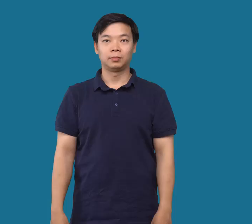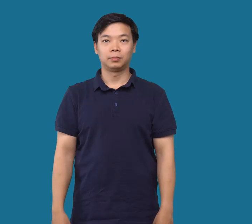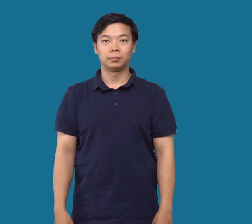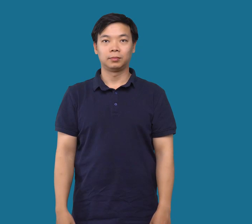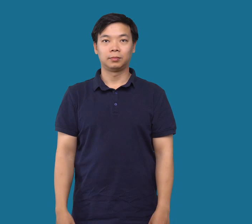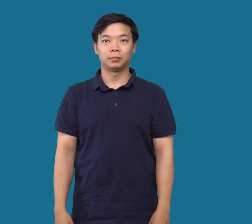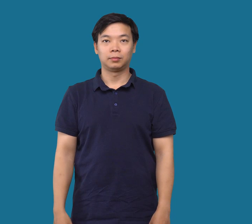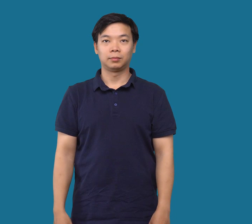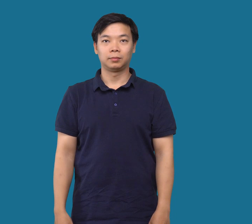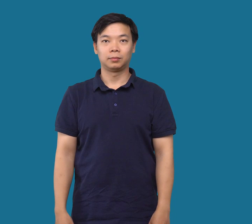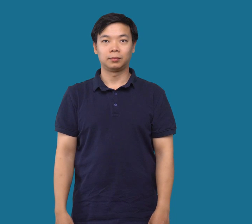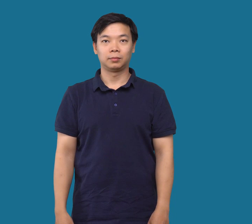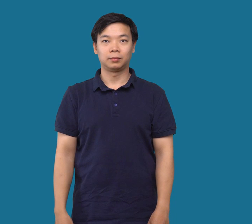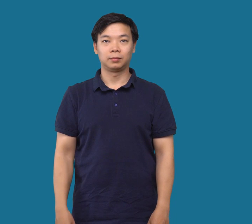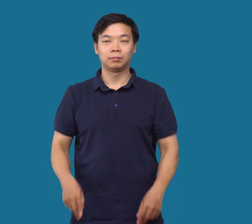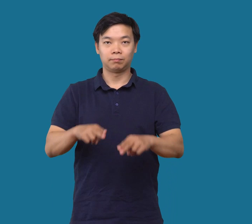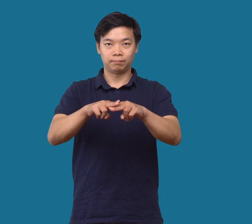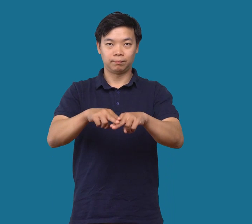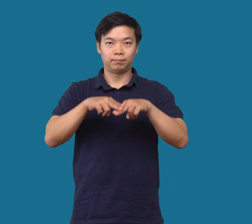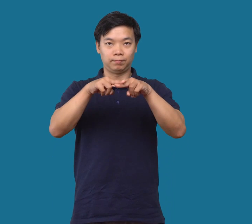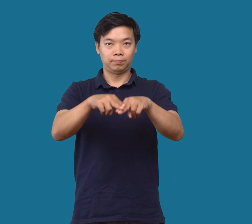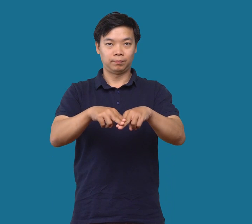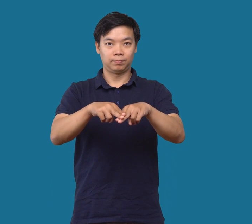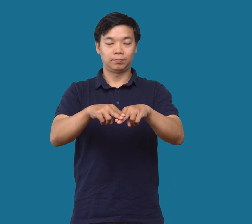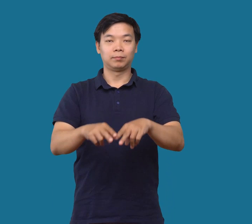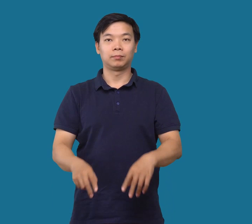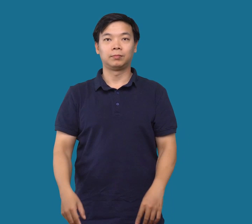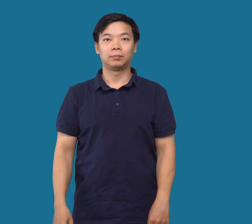con ngựa